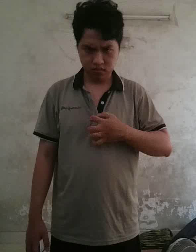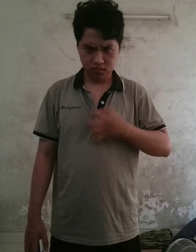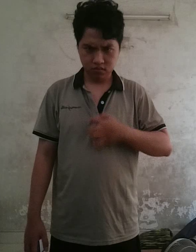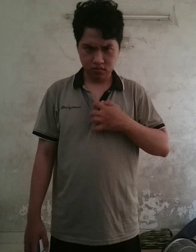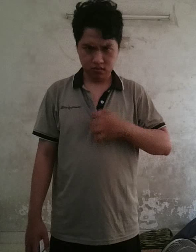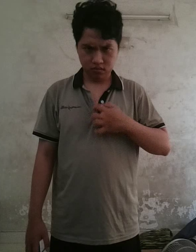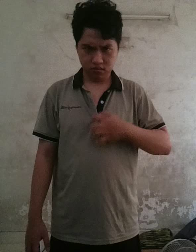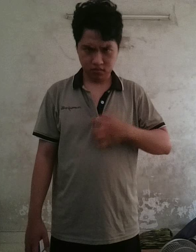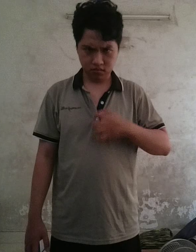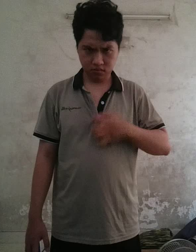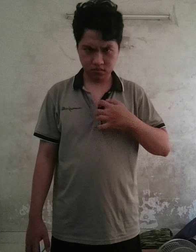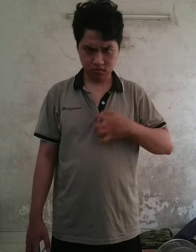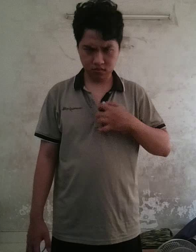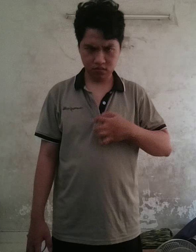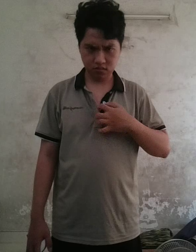ghen